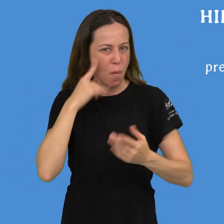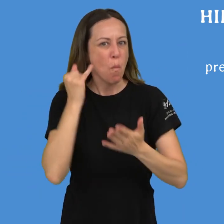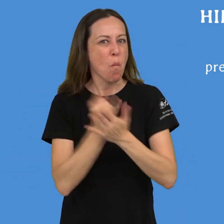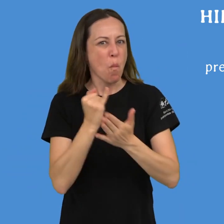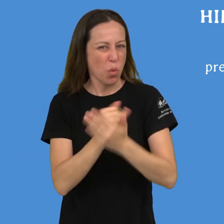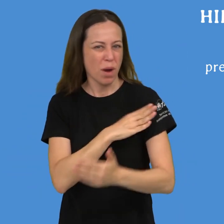probar